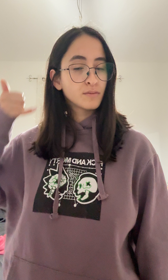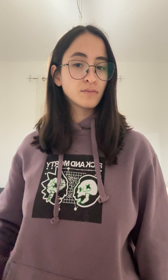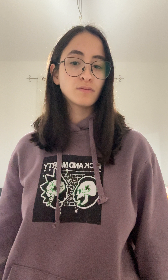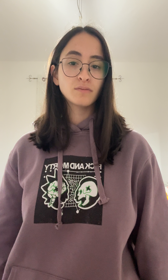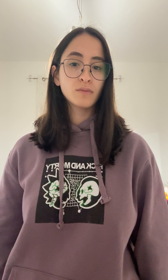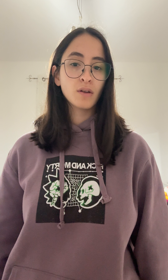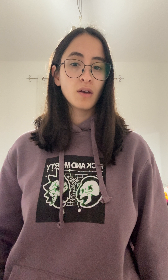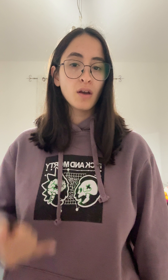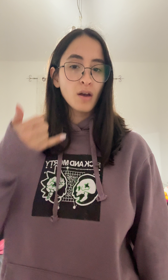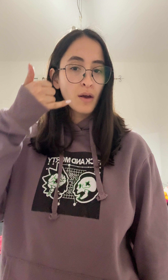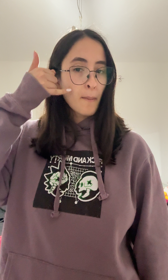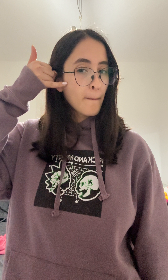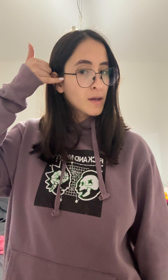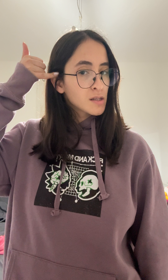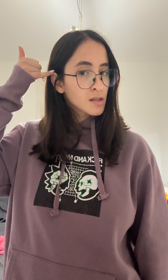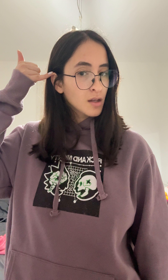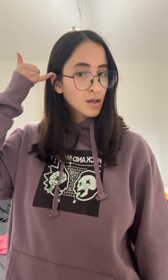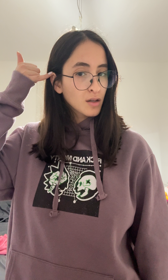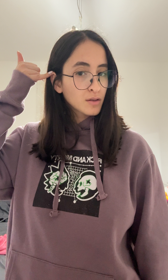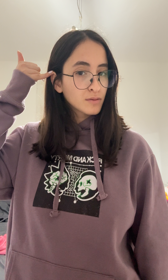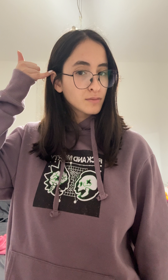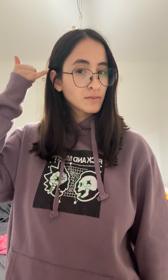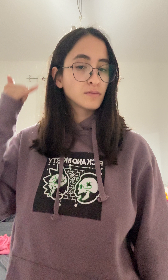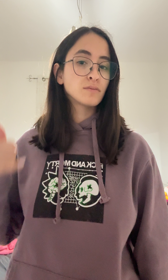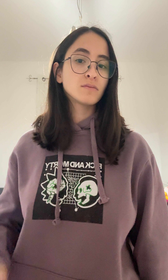פקיד